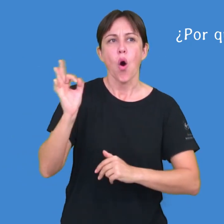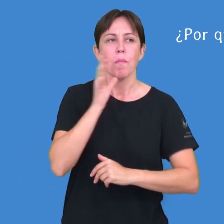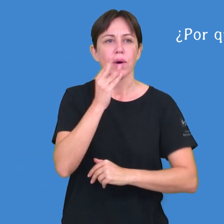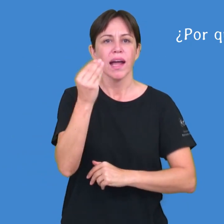motivo